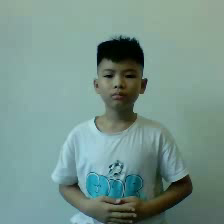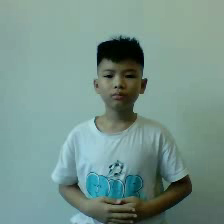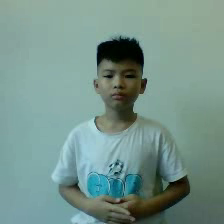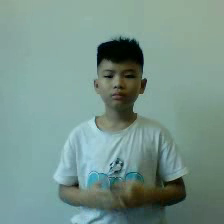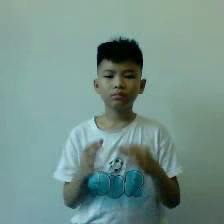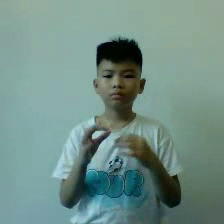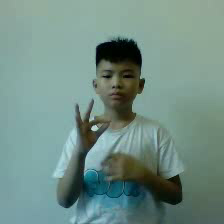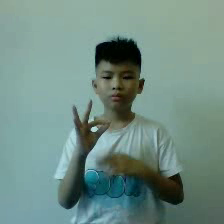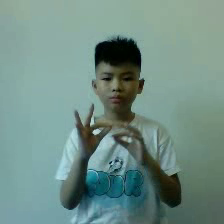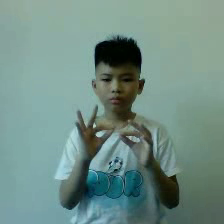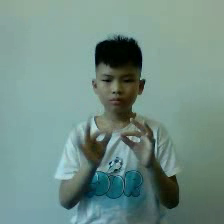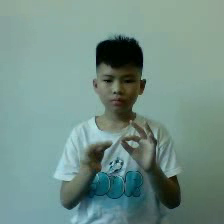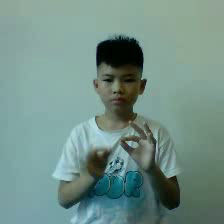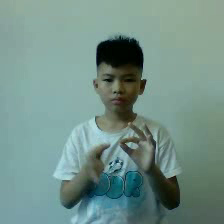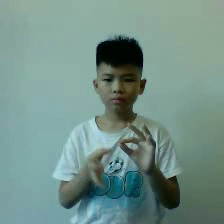Rau